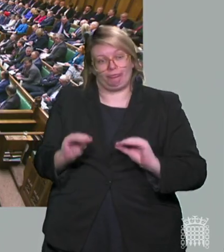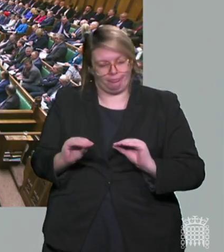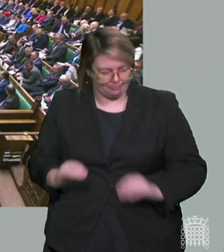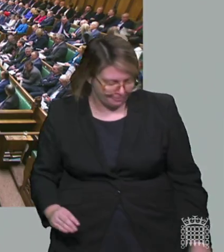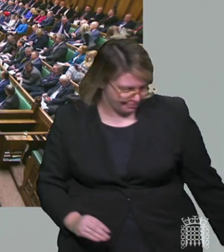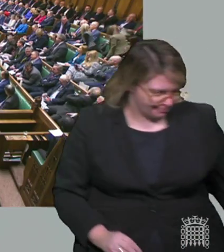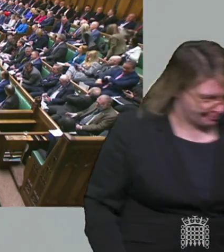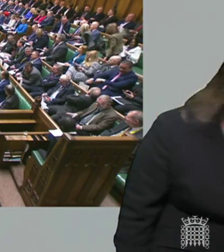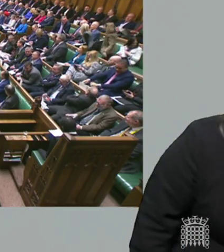Before we come to Prime Minister’s questions